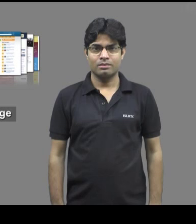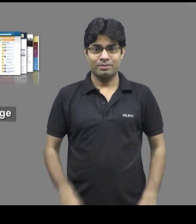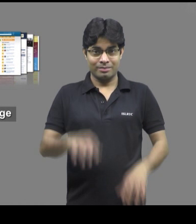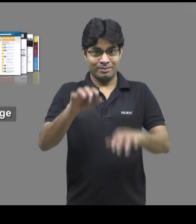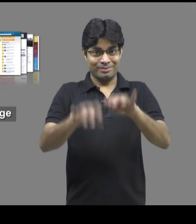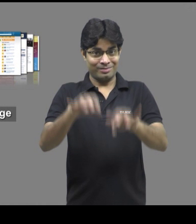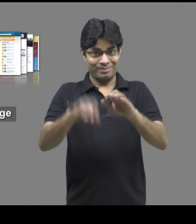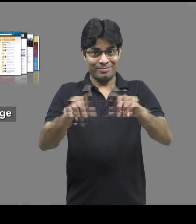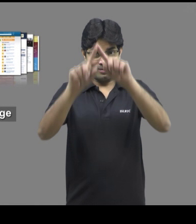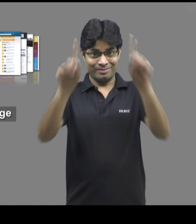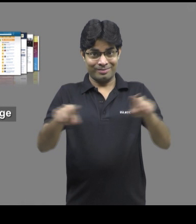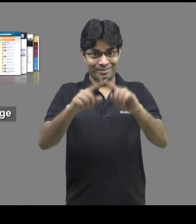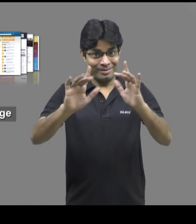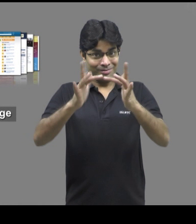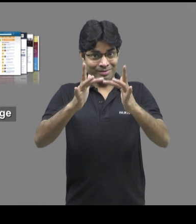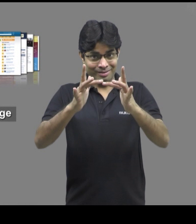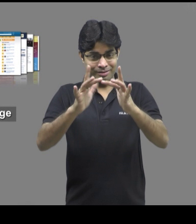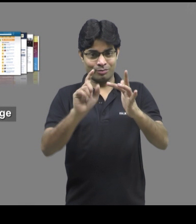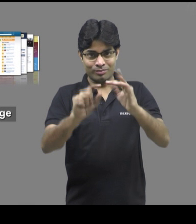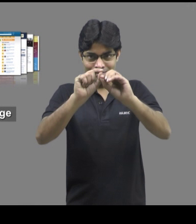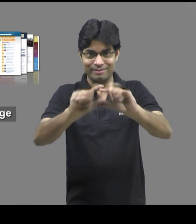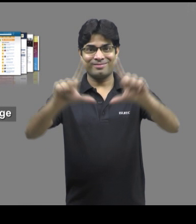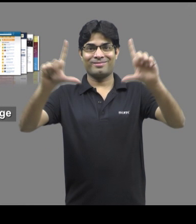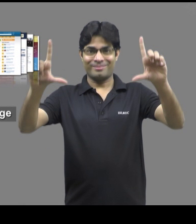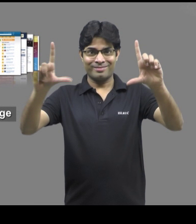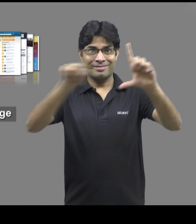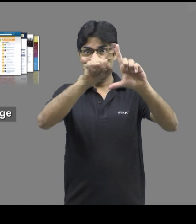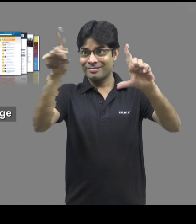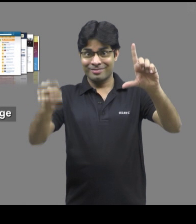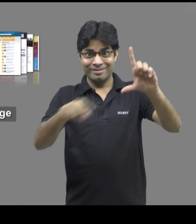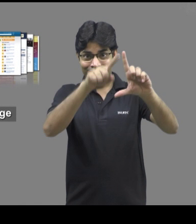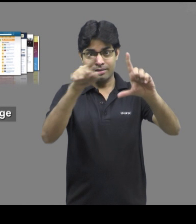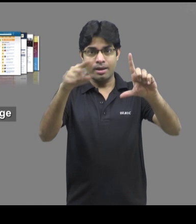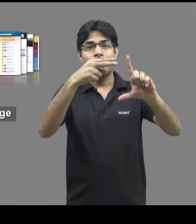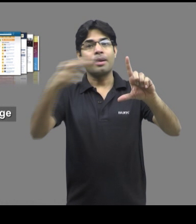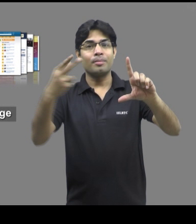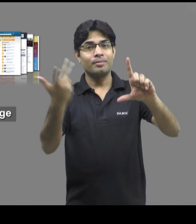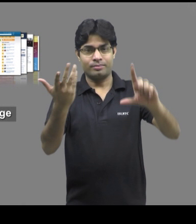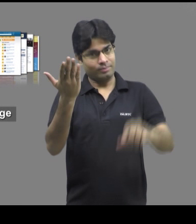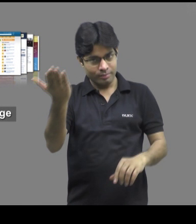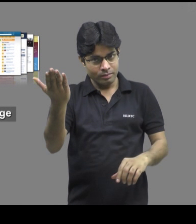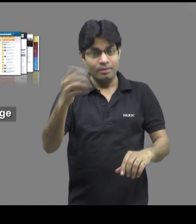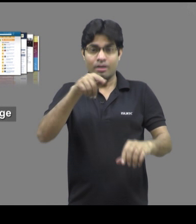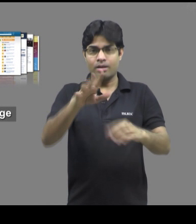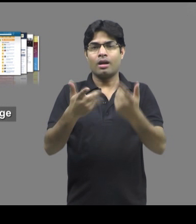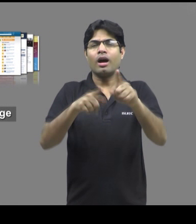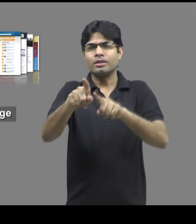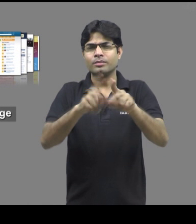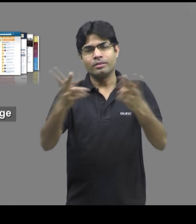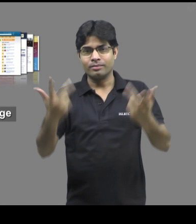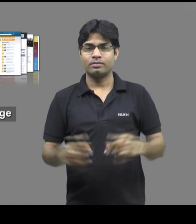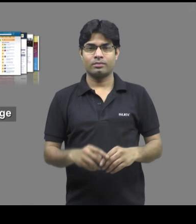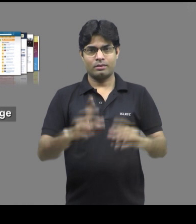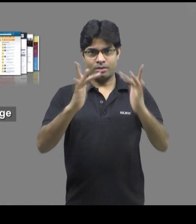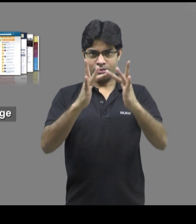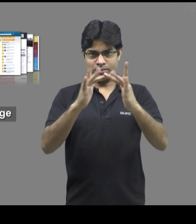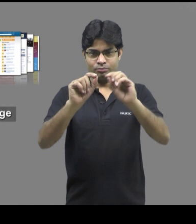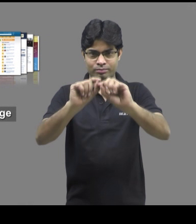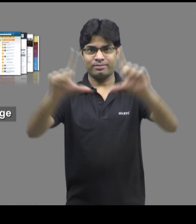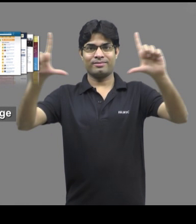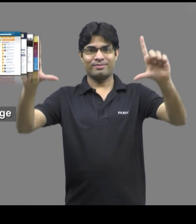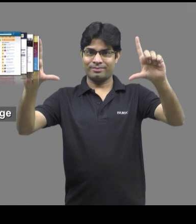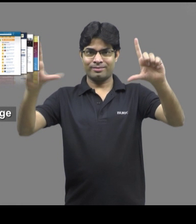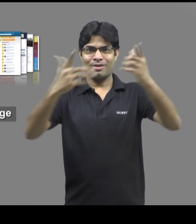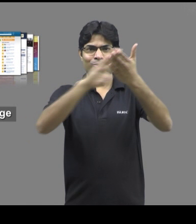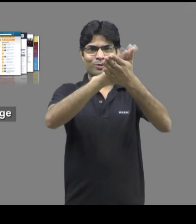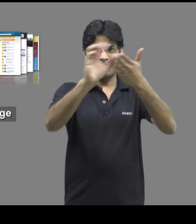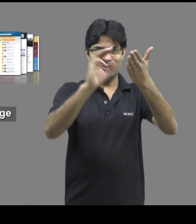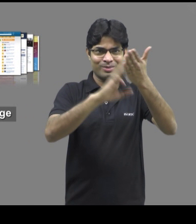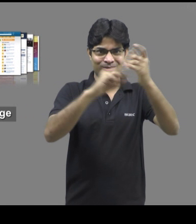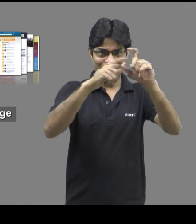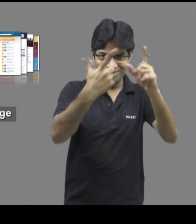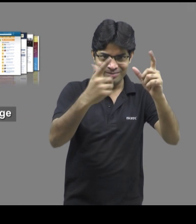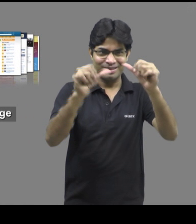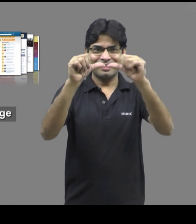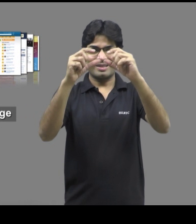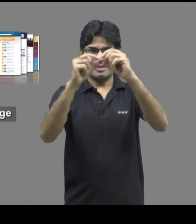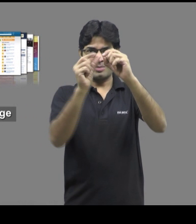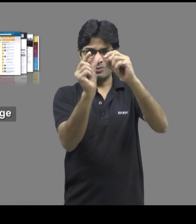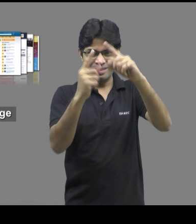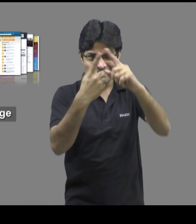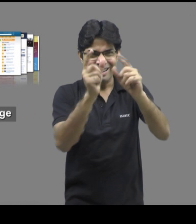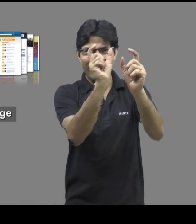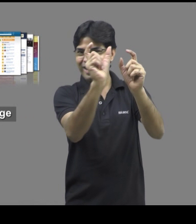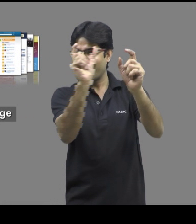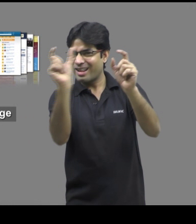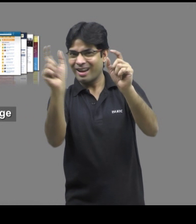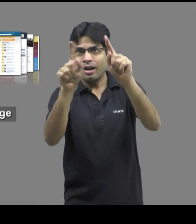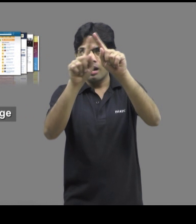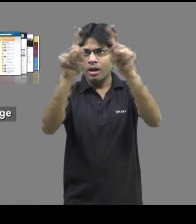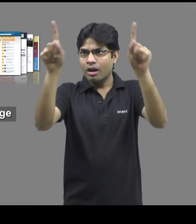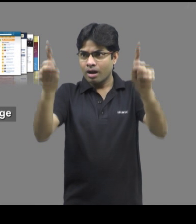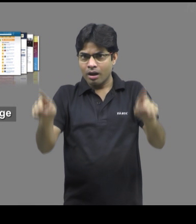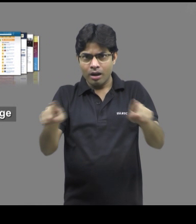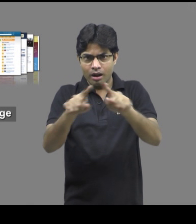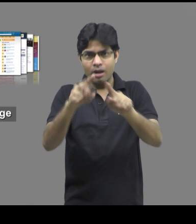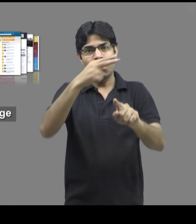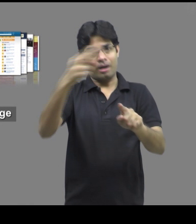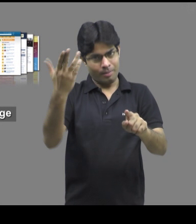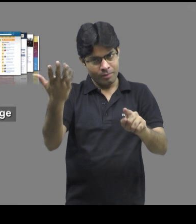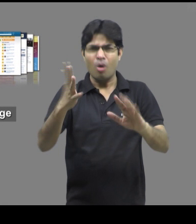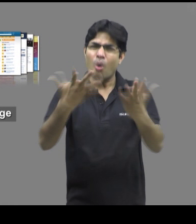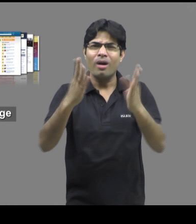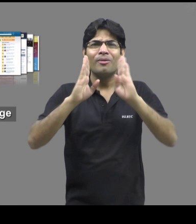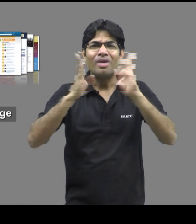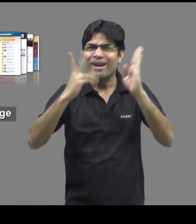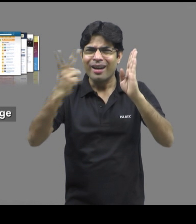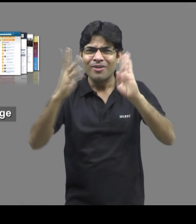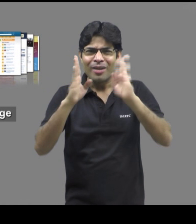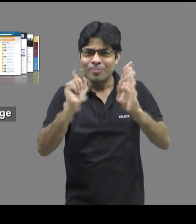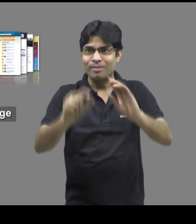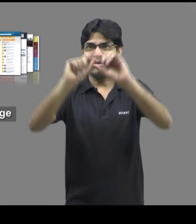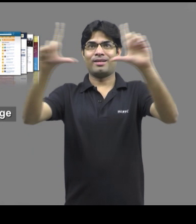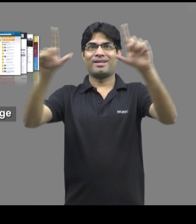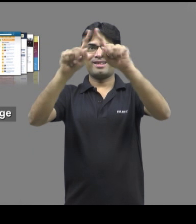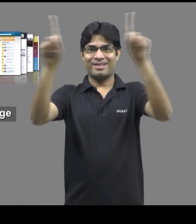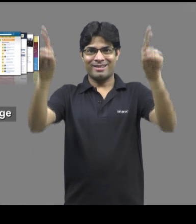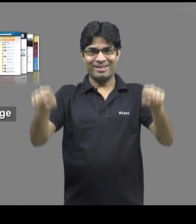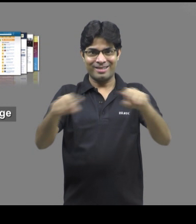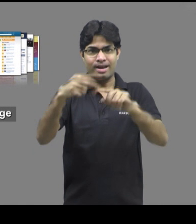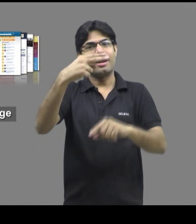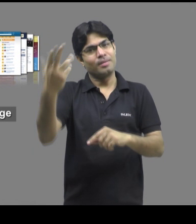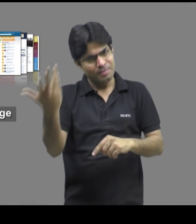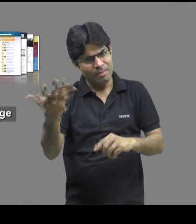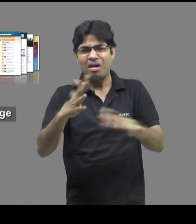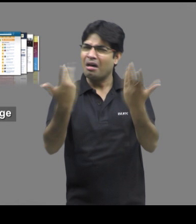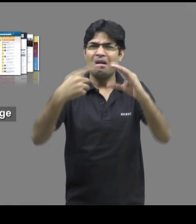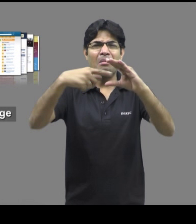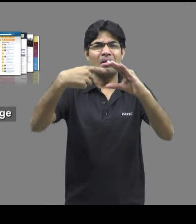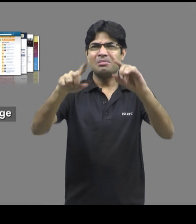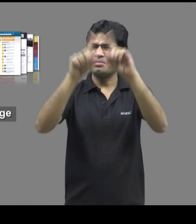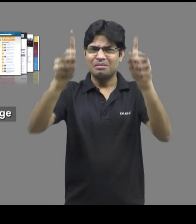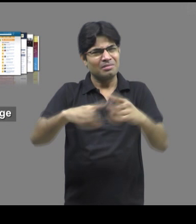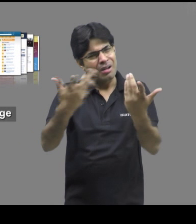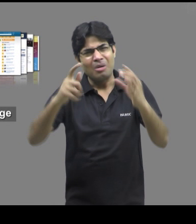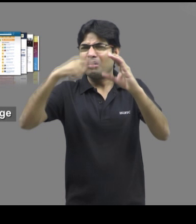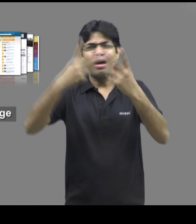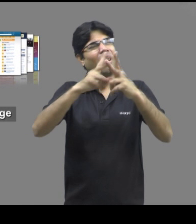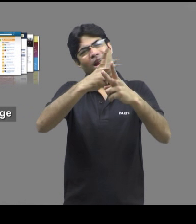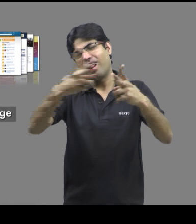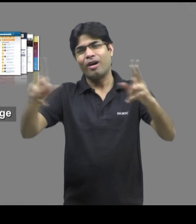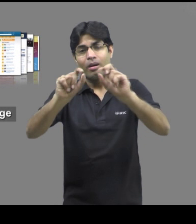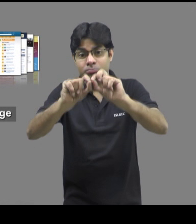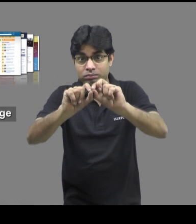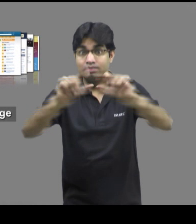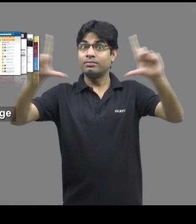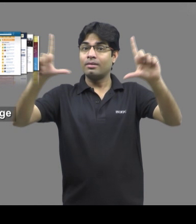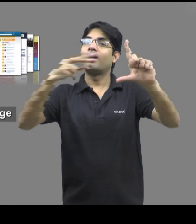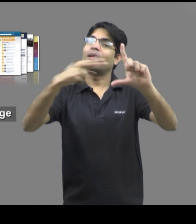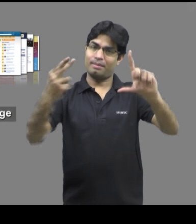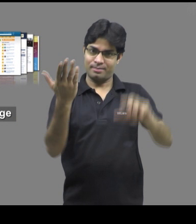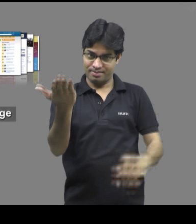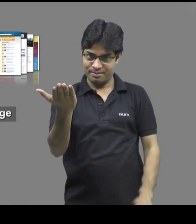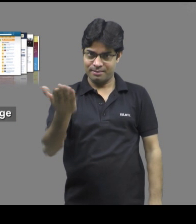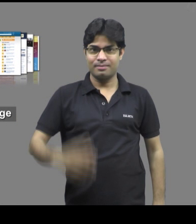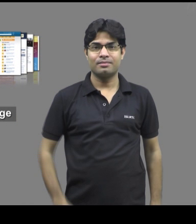Web Page